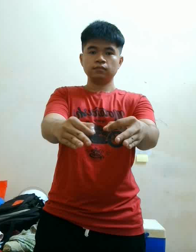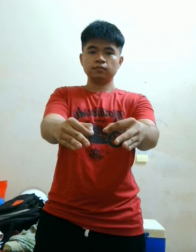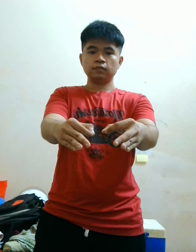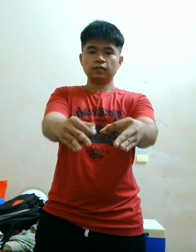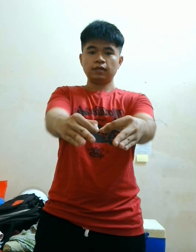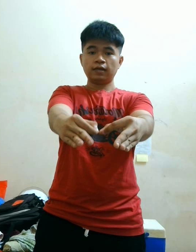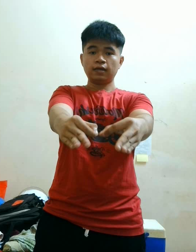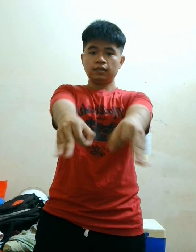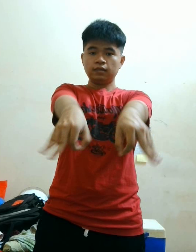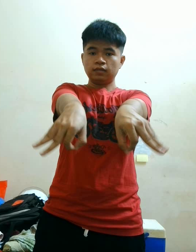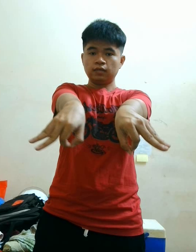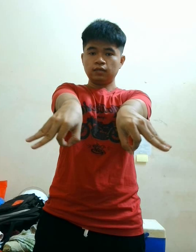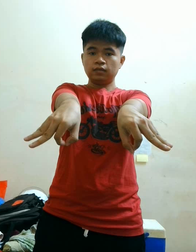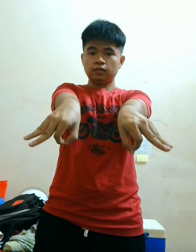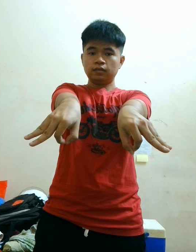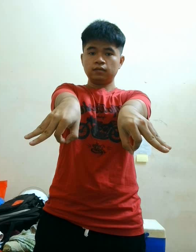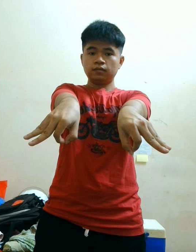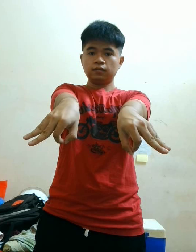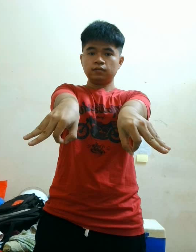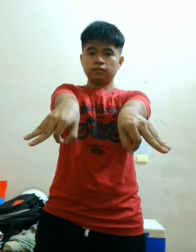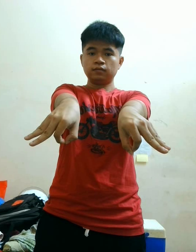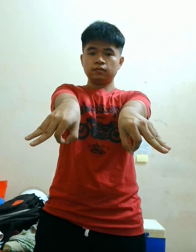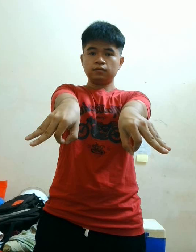cai gi